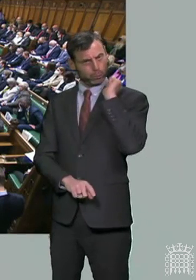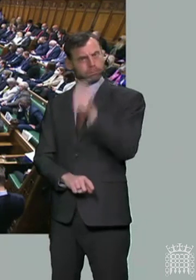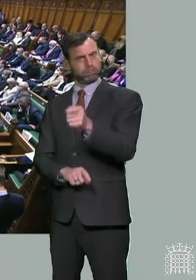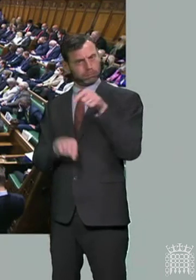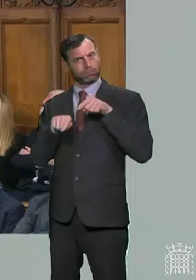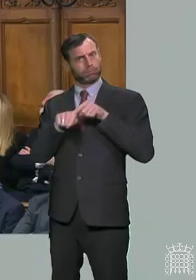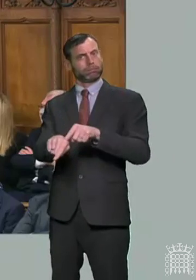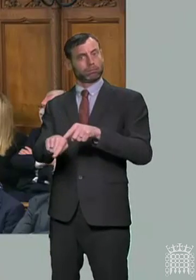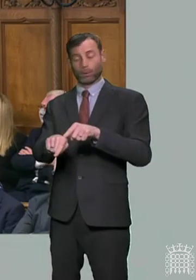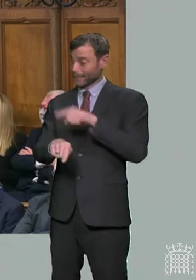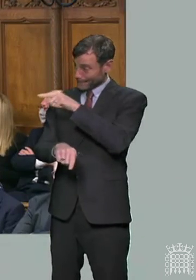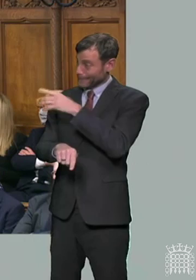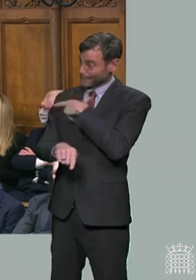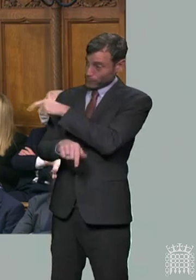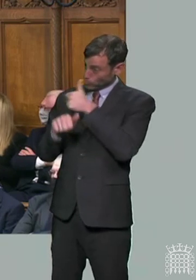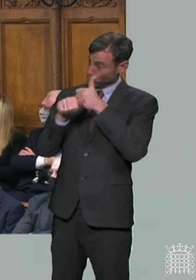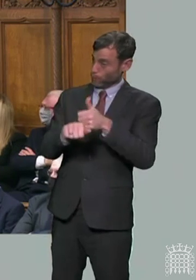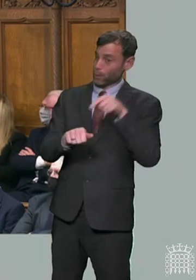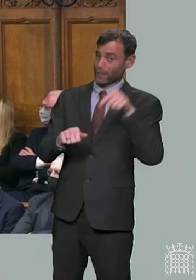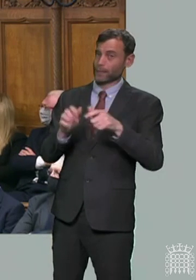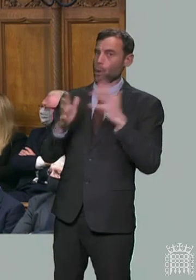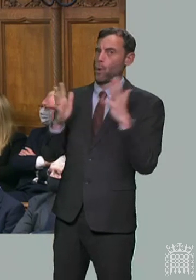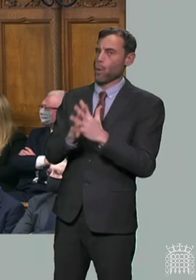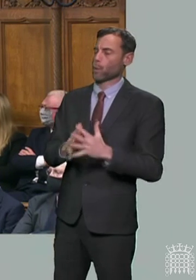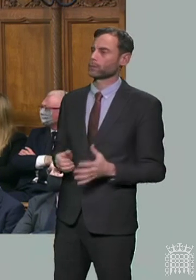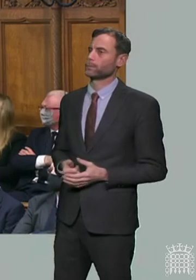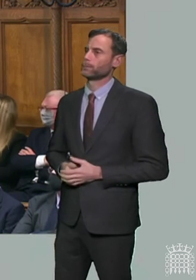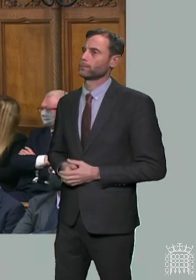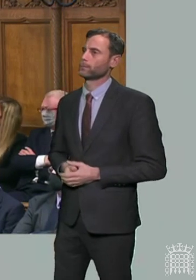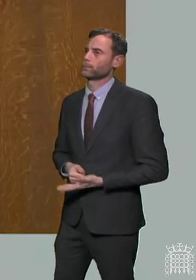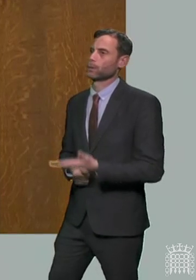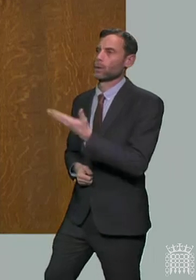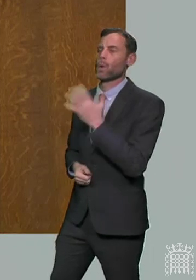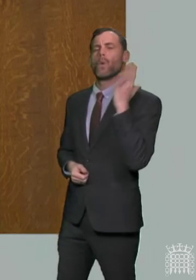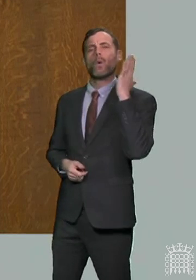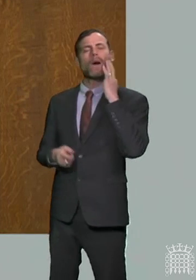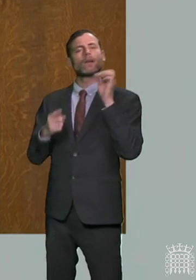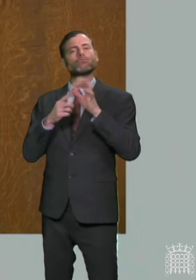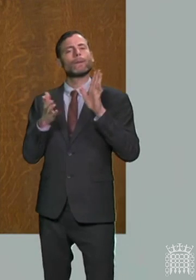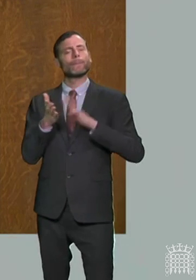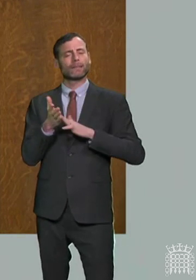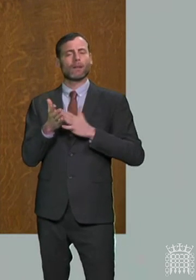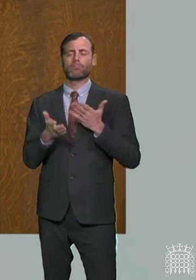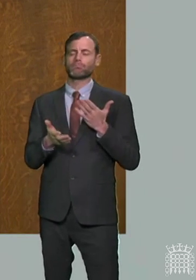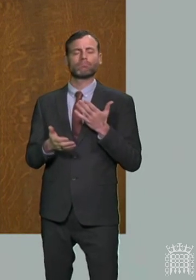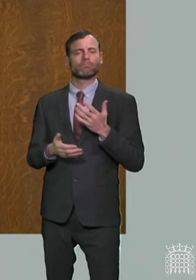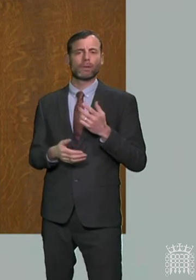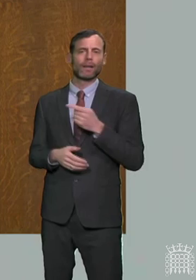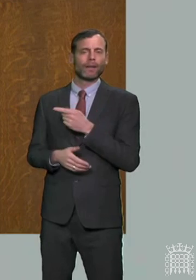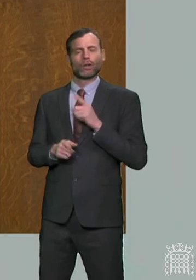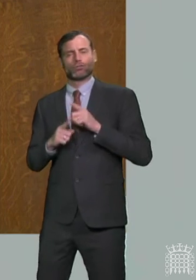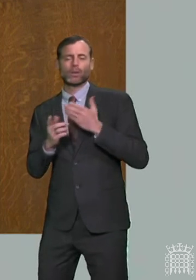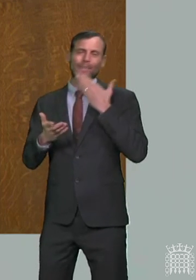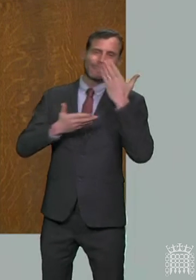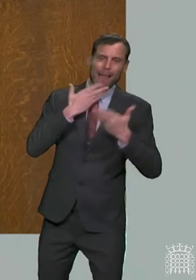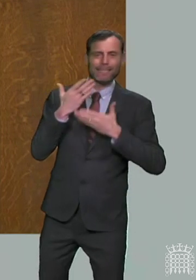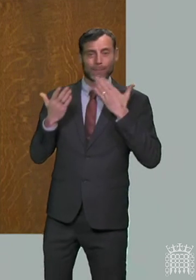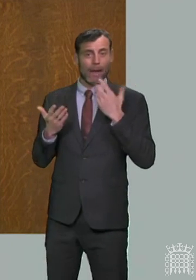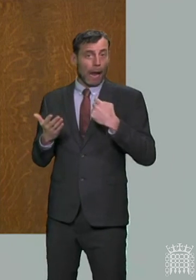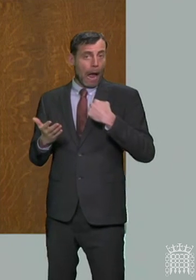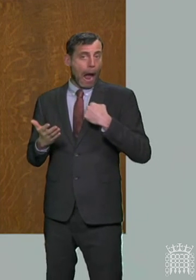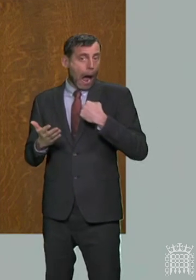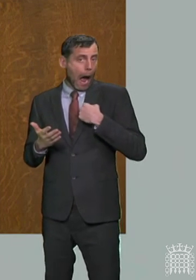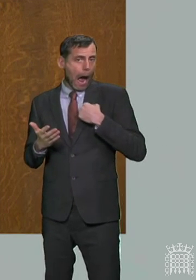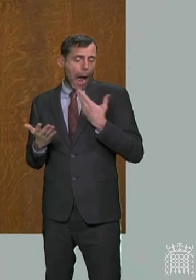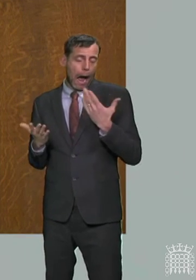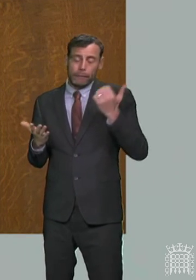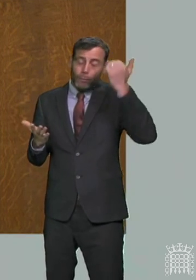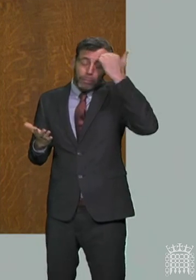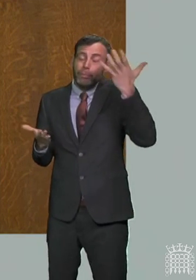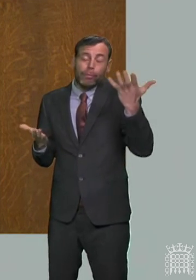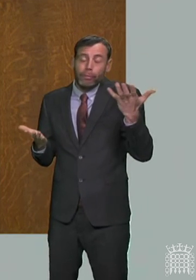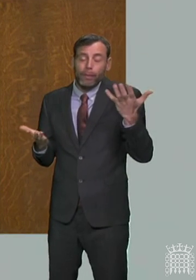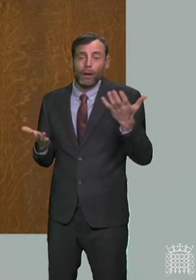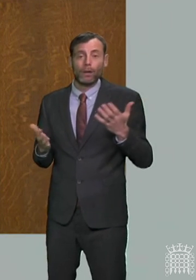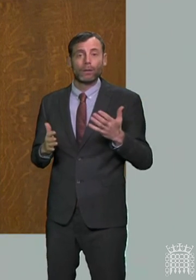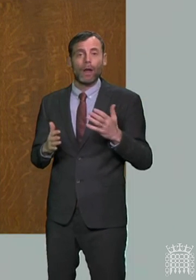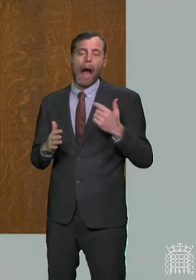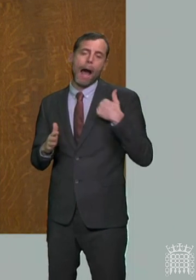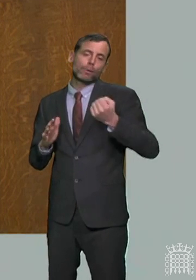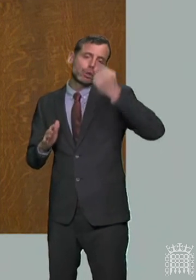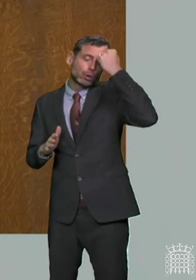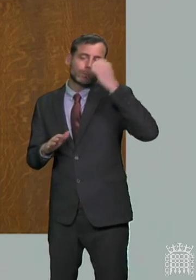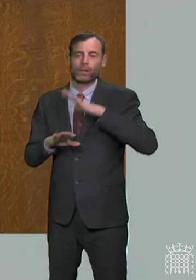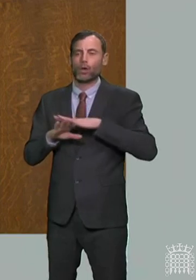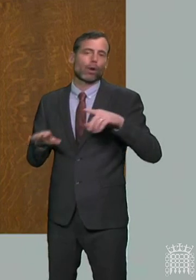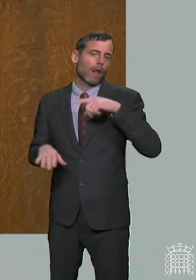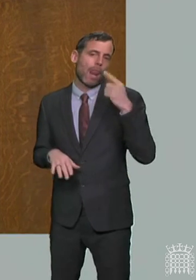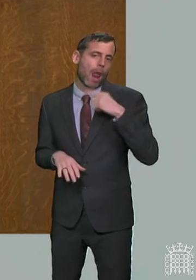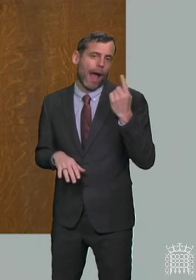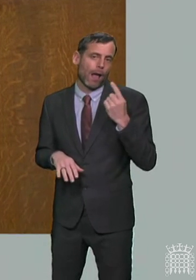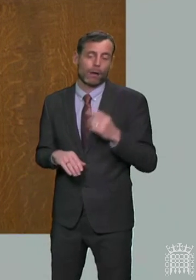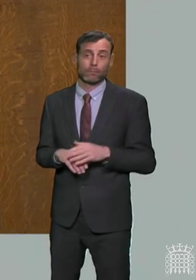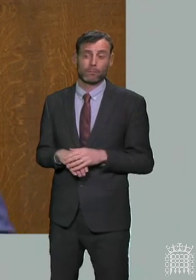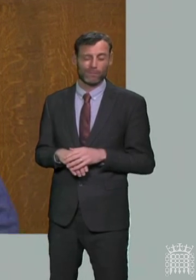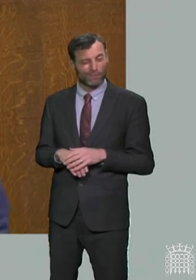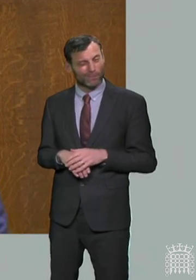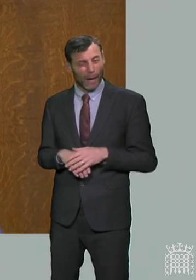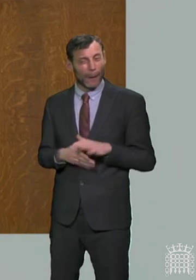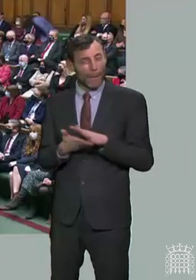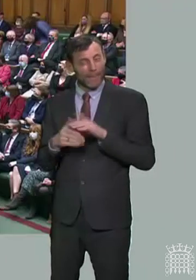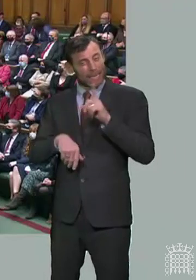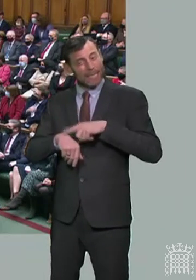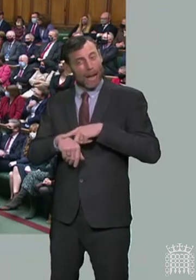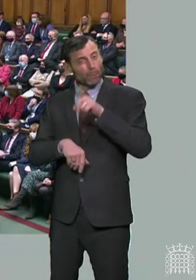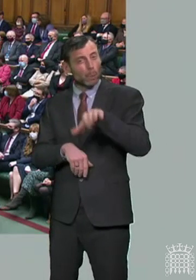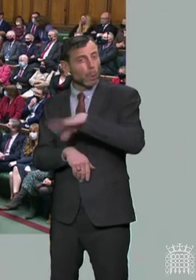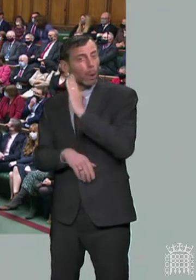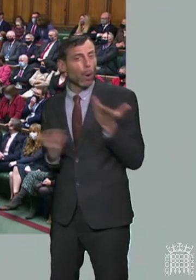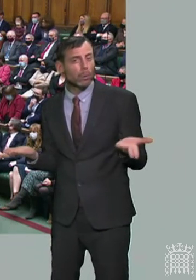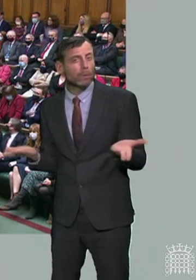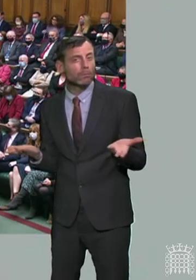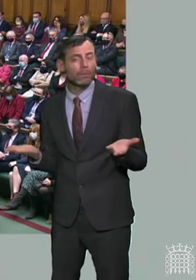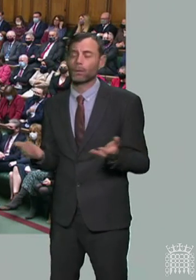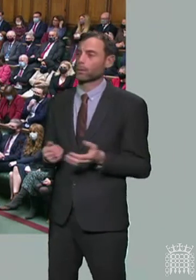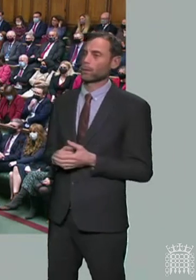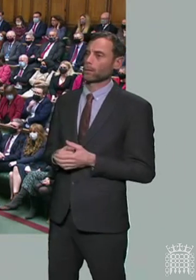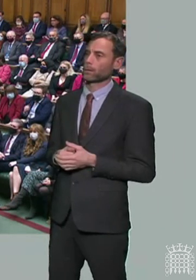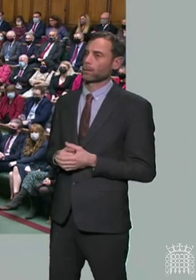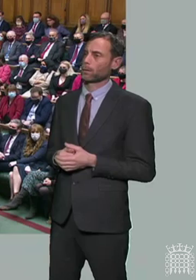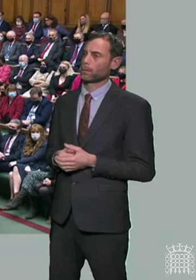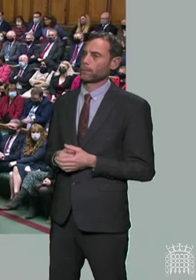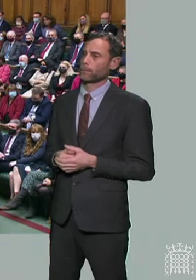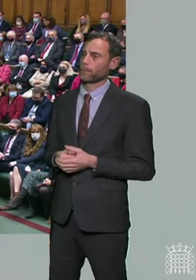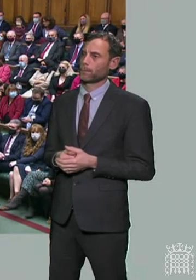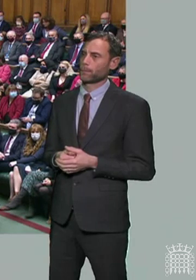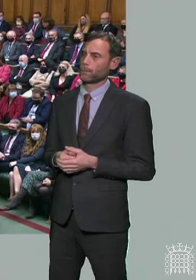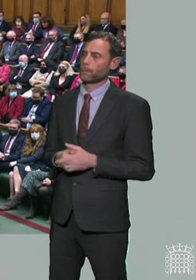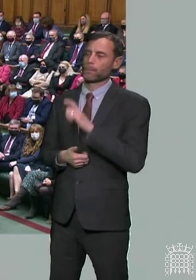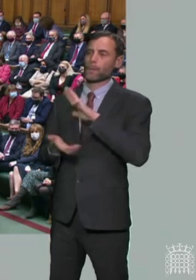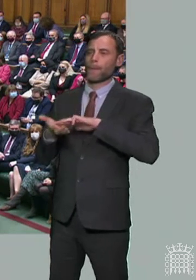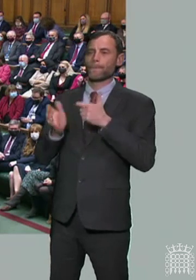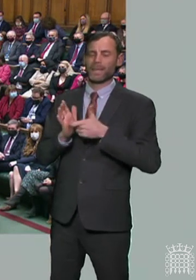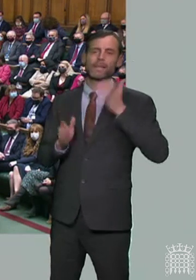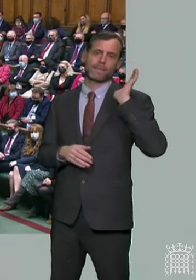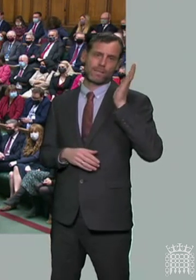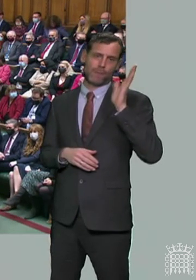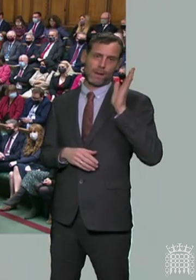When a Prime Minister is spending his time trying to convince the Great British public that he is actually stupid rather than dishonest, is it not time that he goes, now?